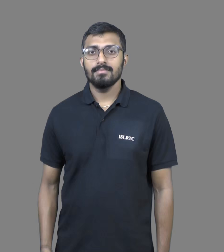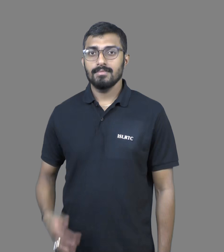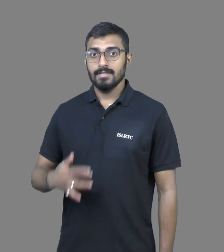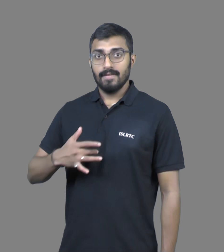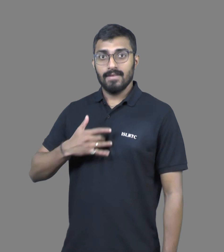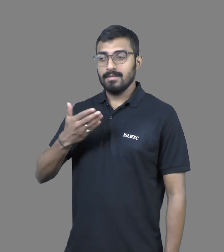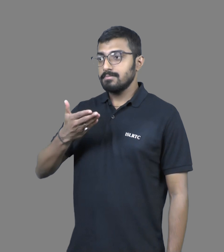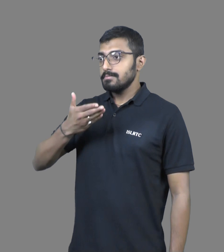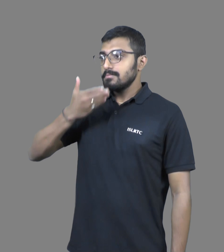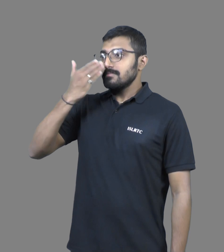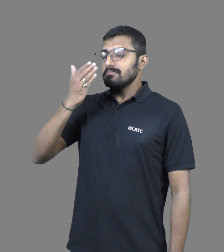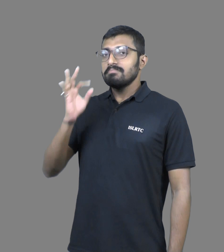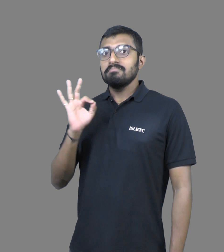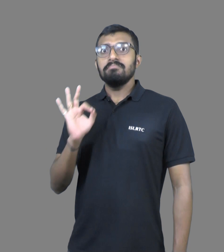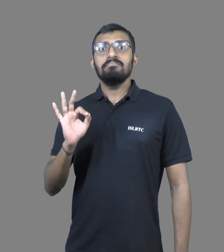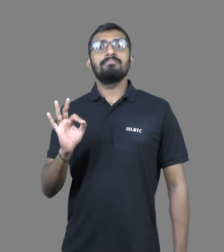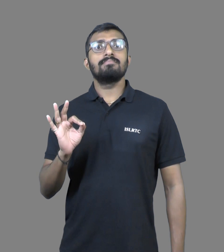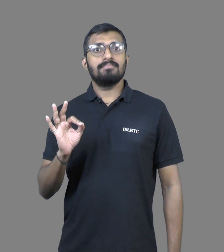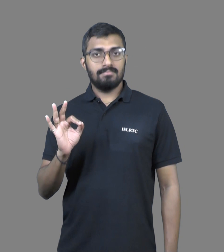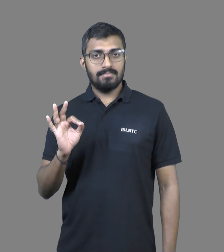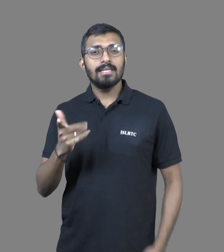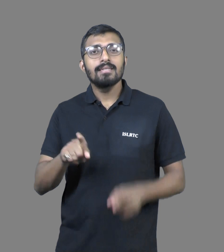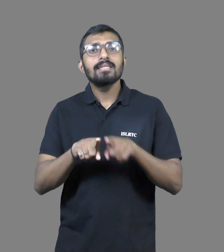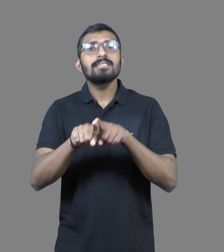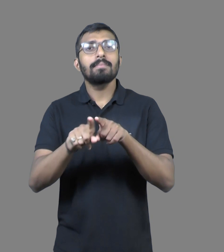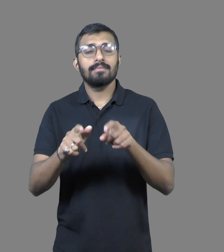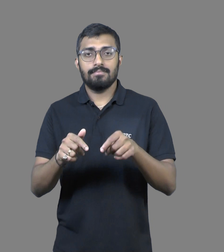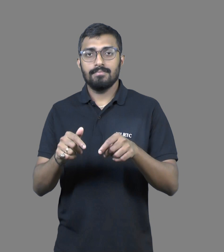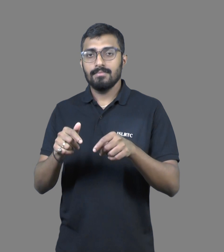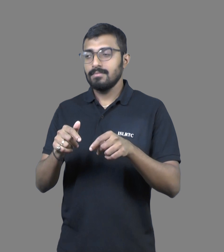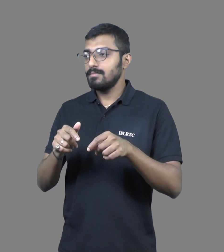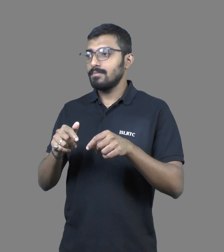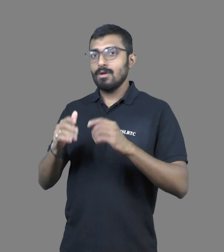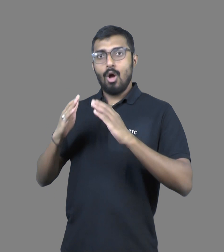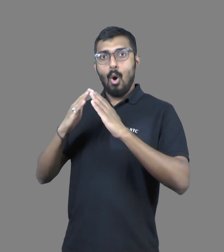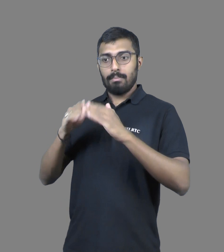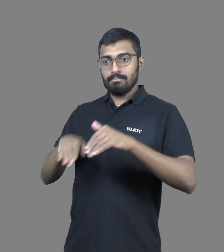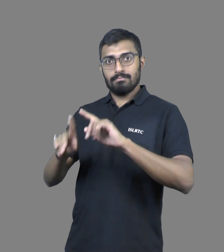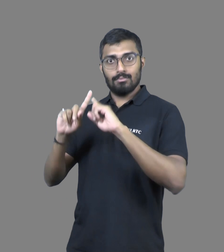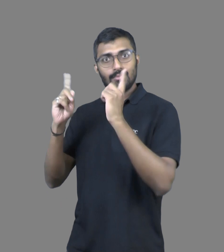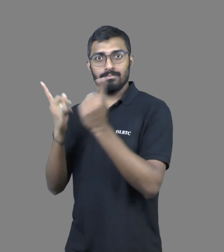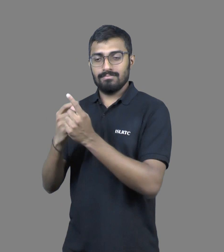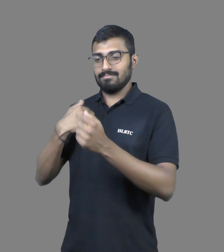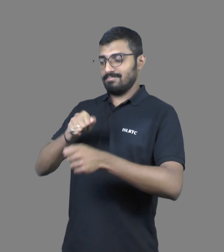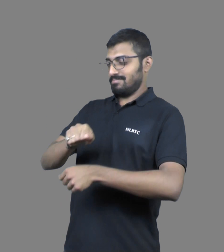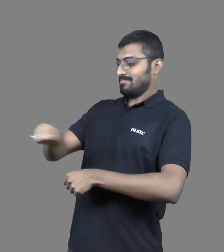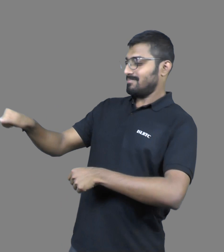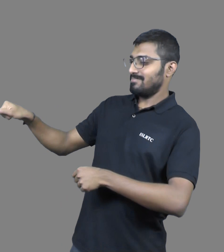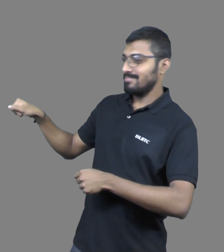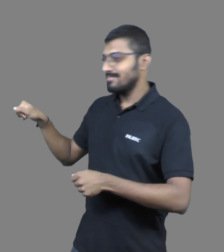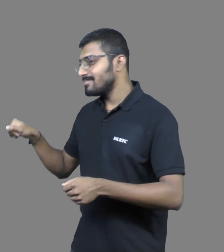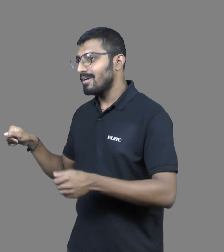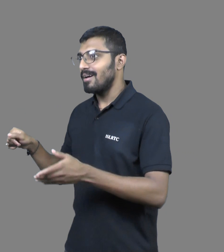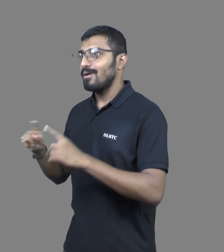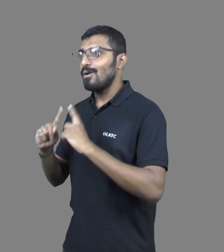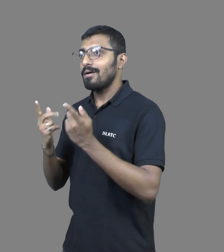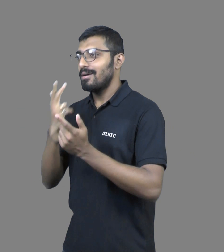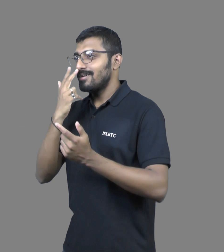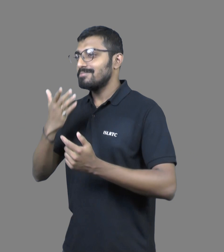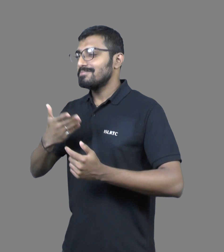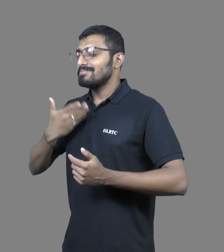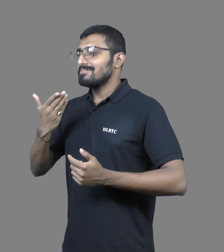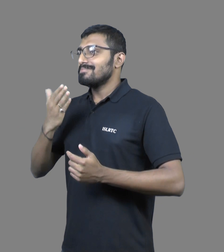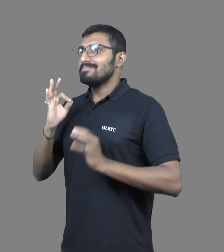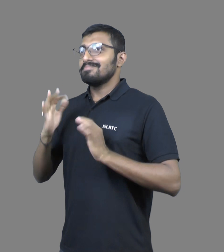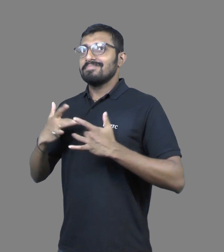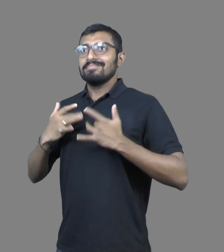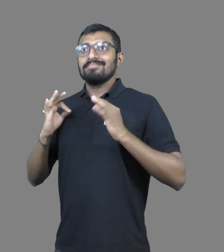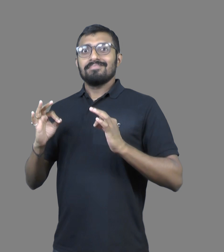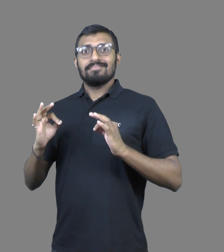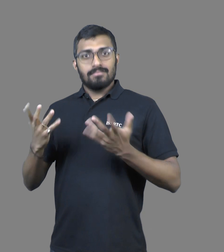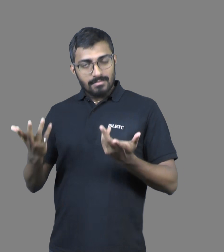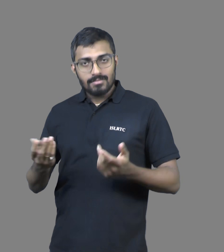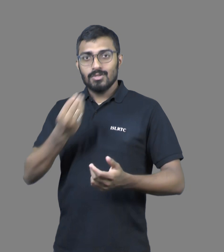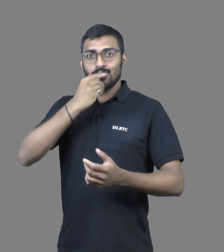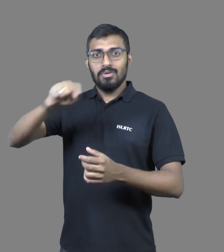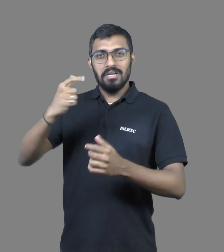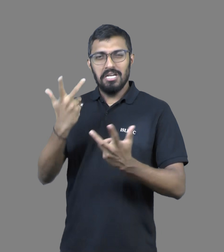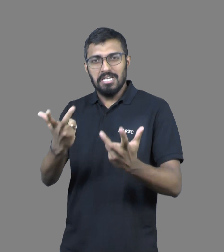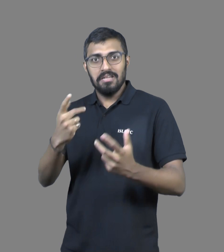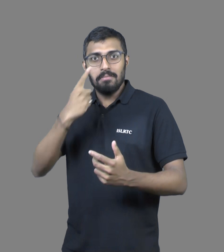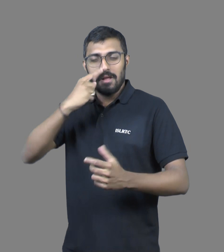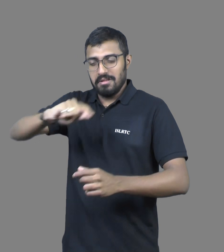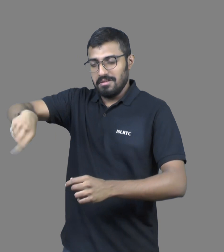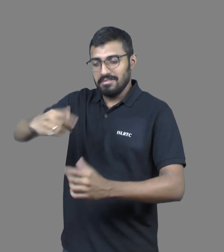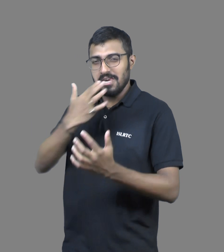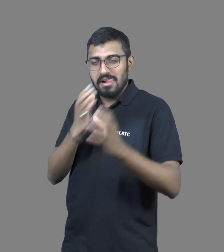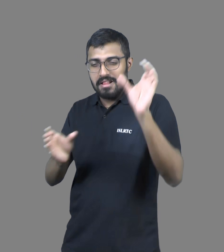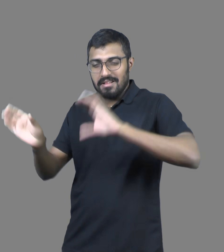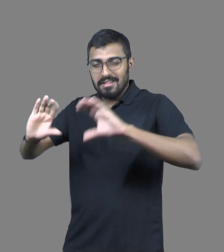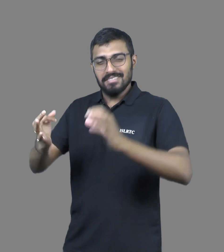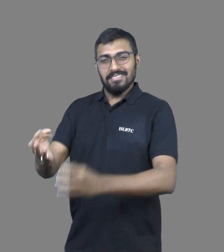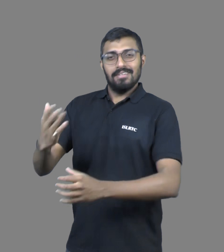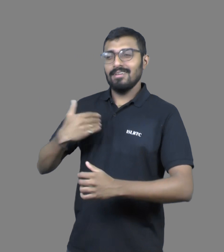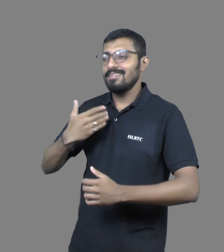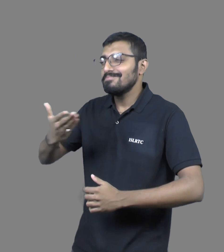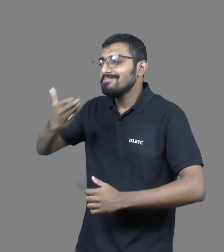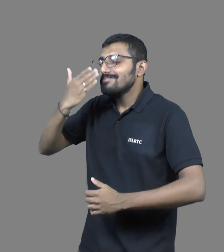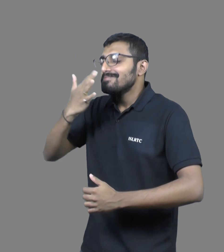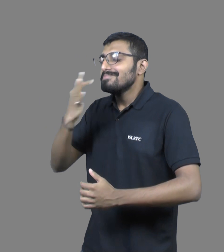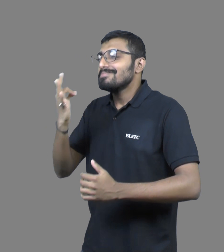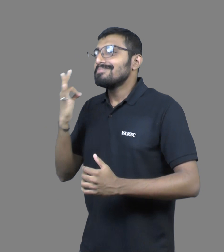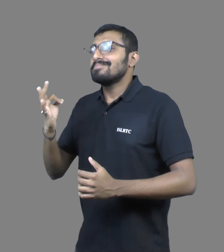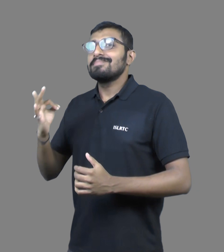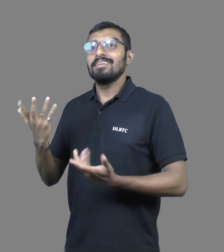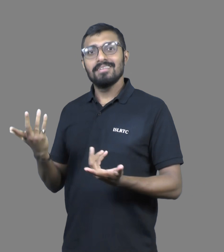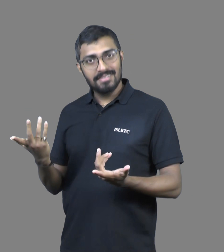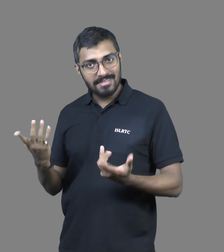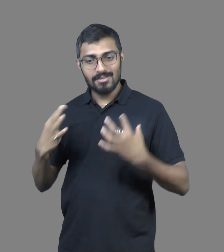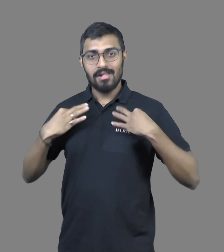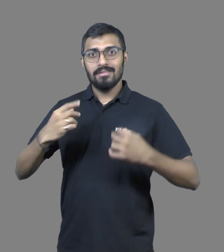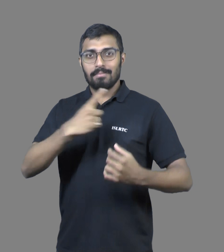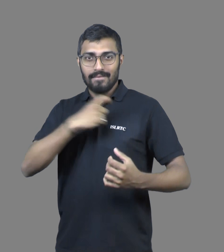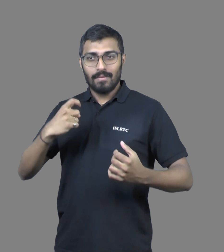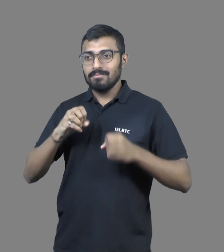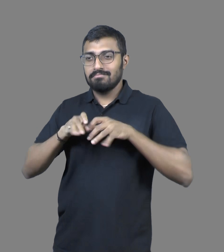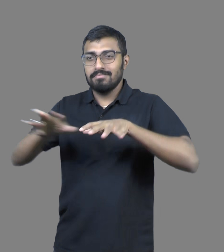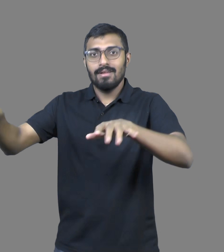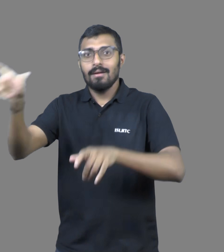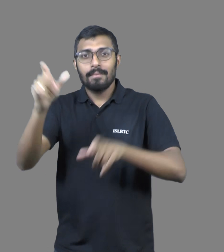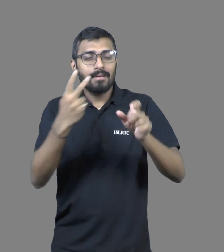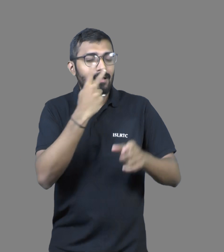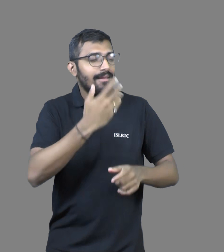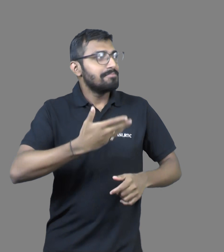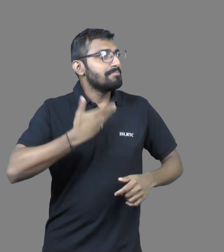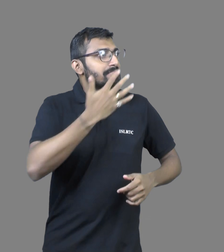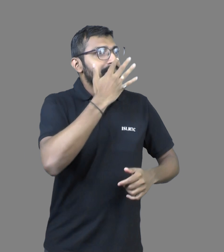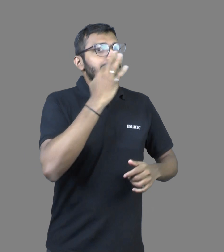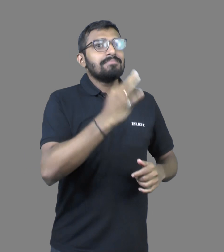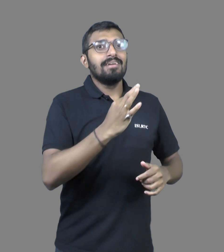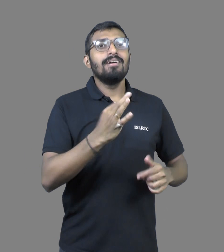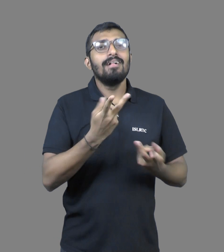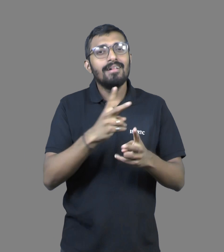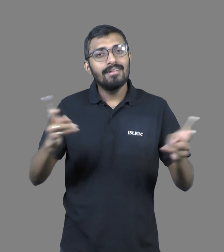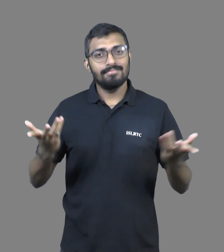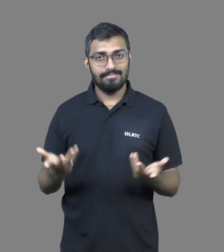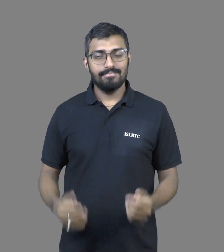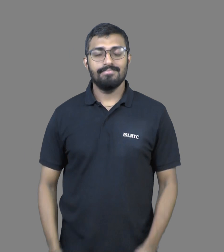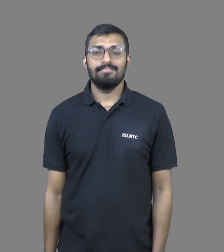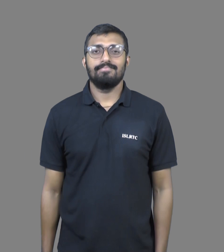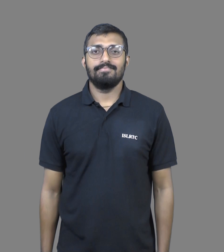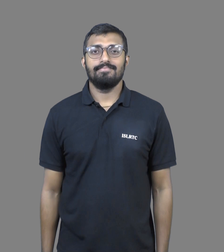Aroma Fragrance